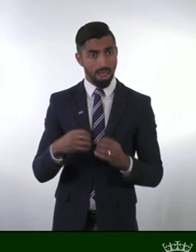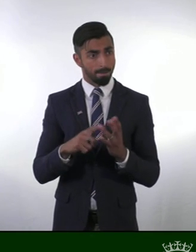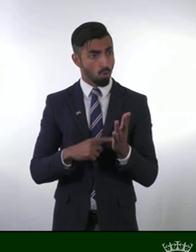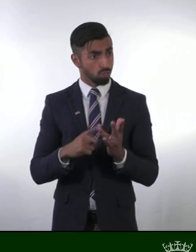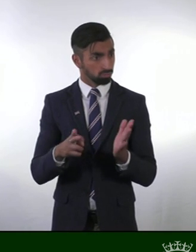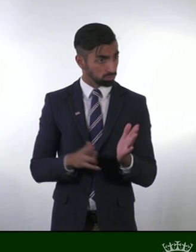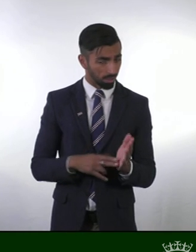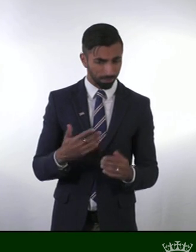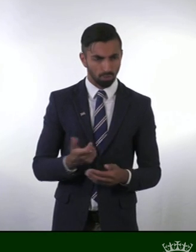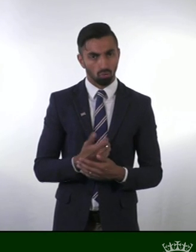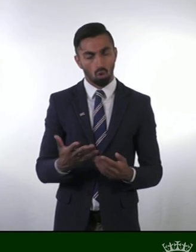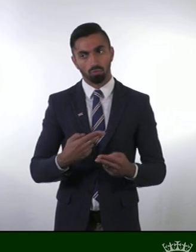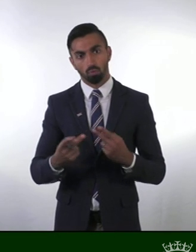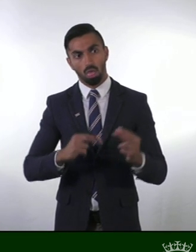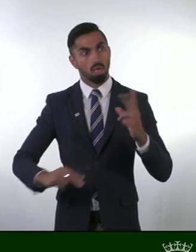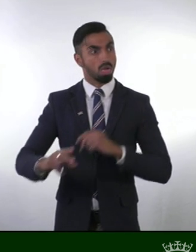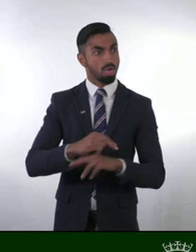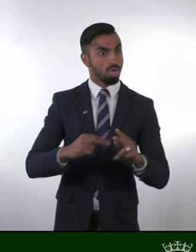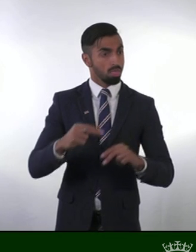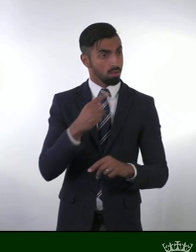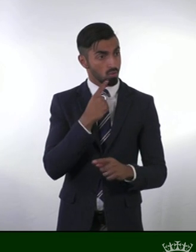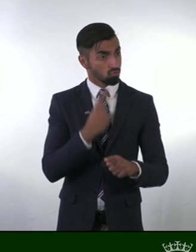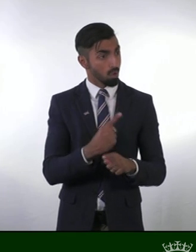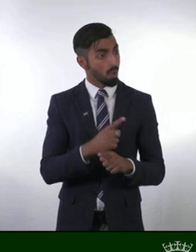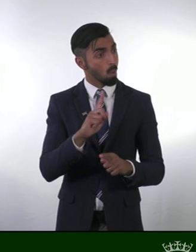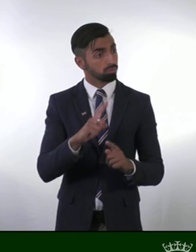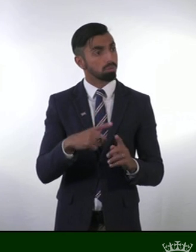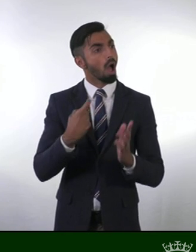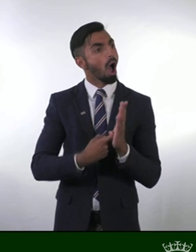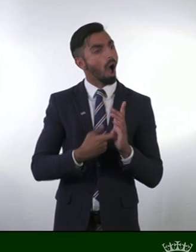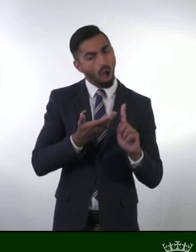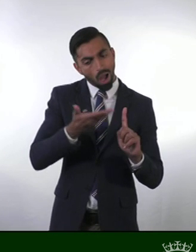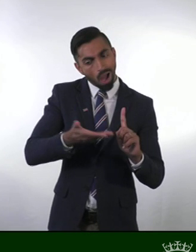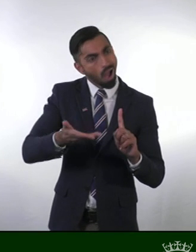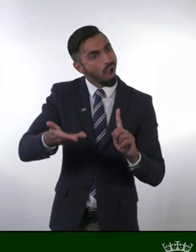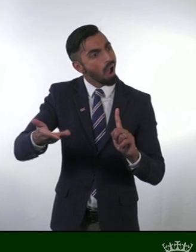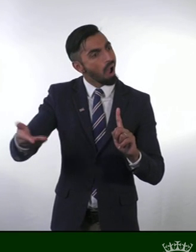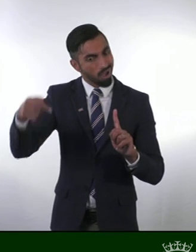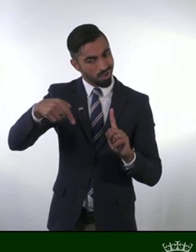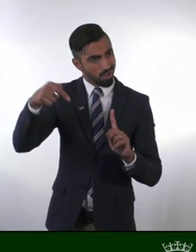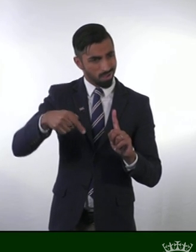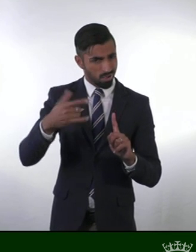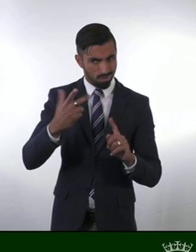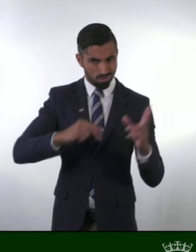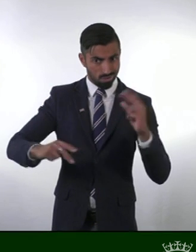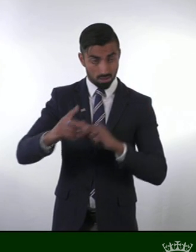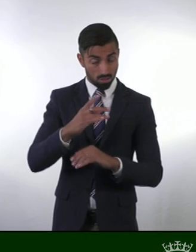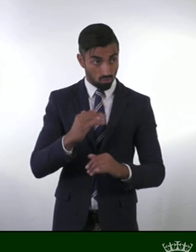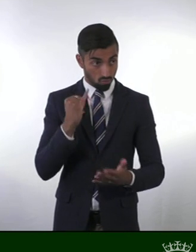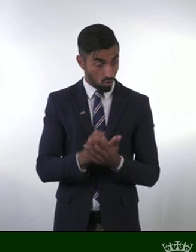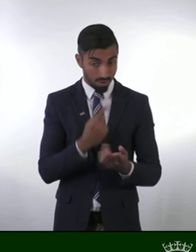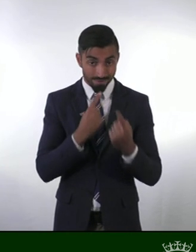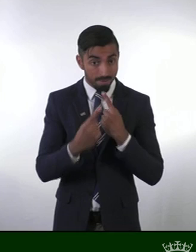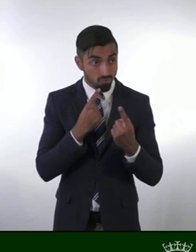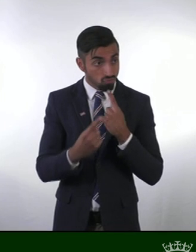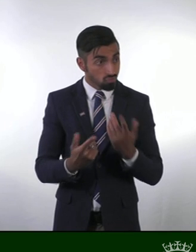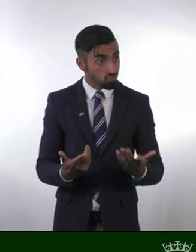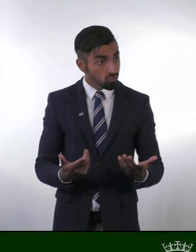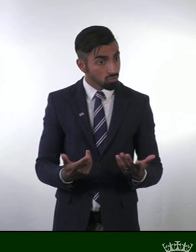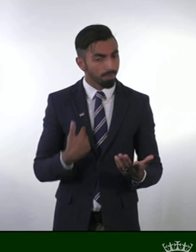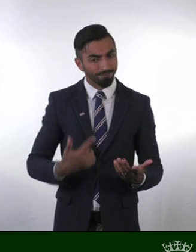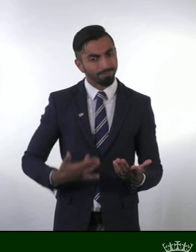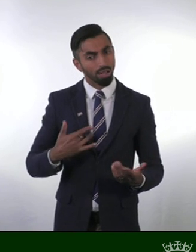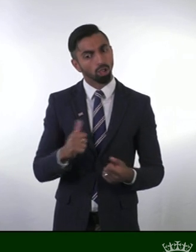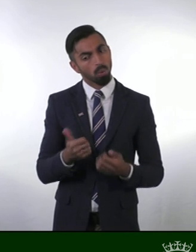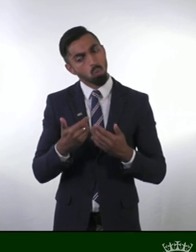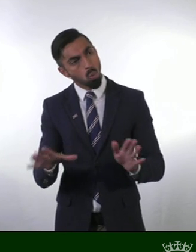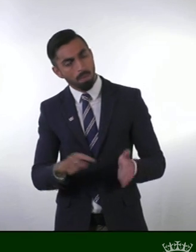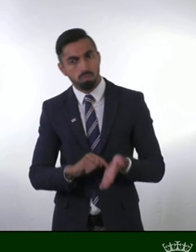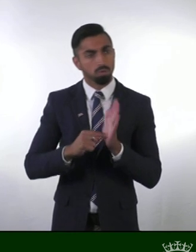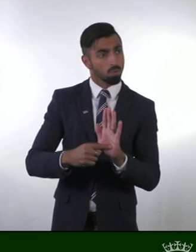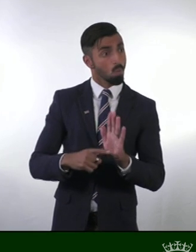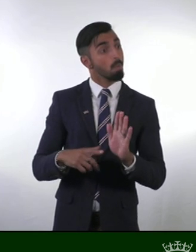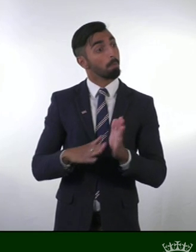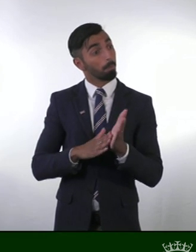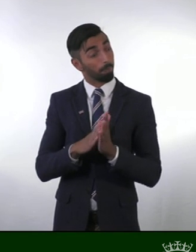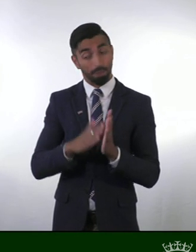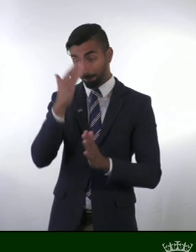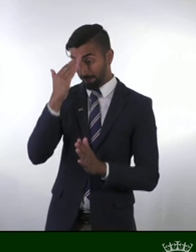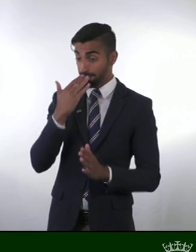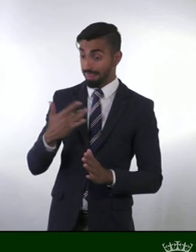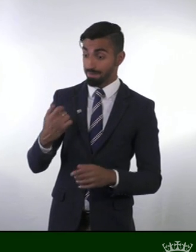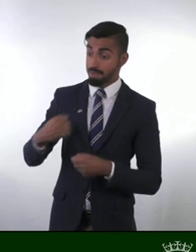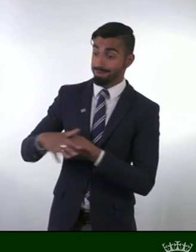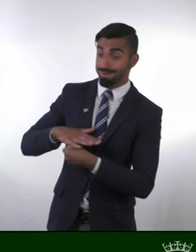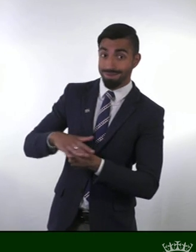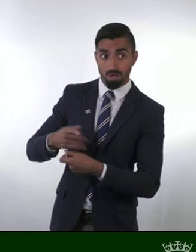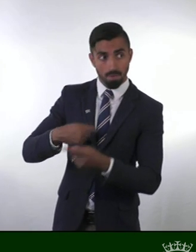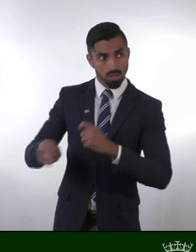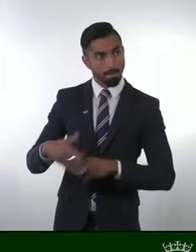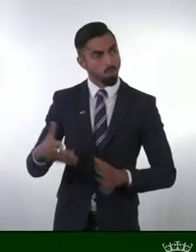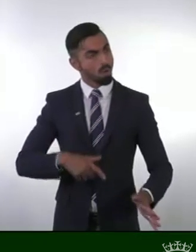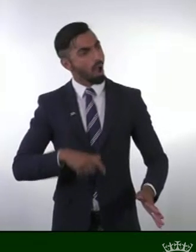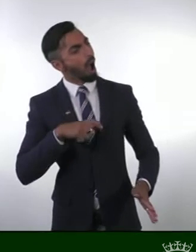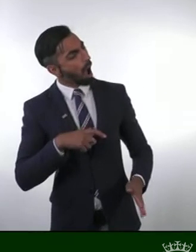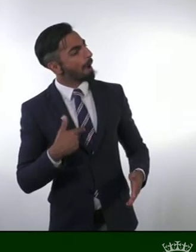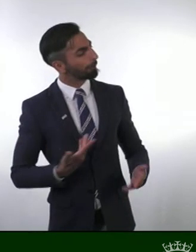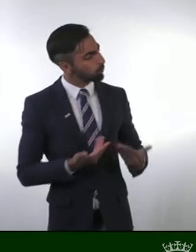Does the Prime Minister agree that having increasingly up-to-date local data will give correspondingly greater confidence to Boltonians in reopening our businesses, schools and places of worship?